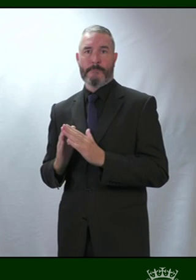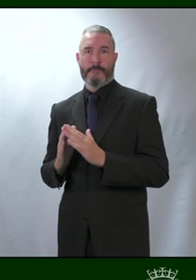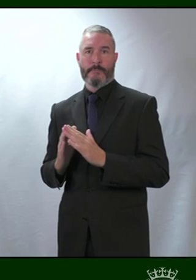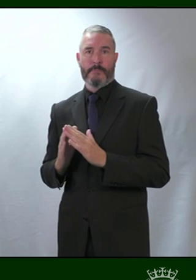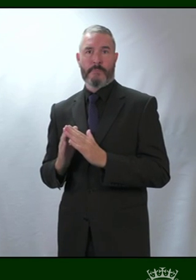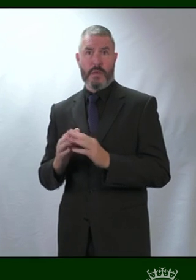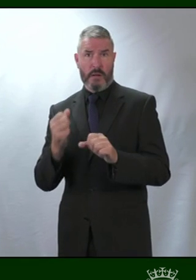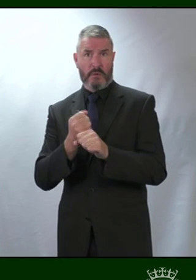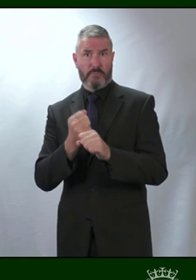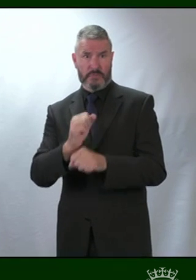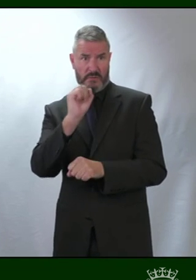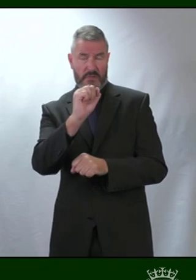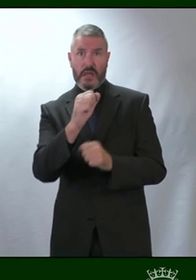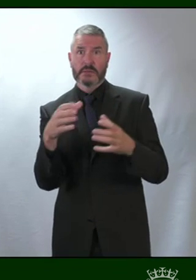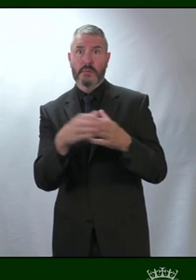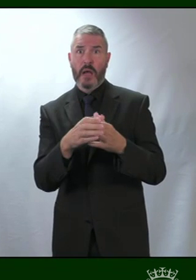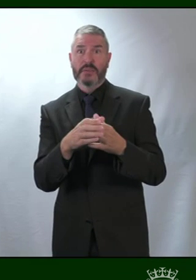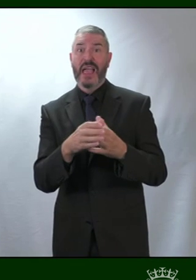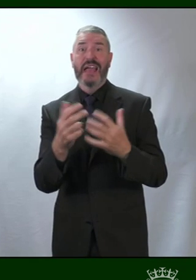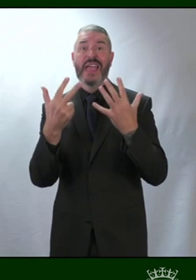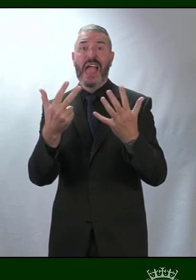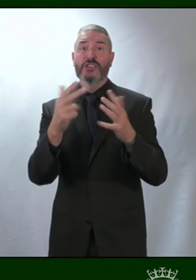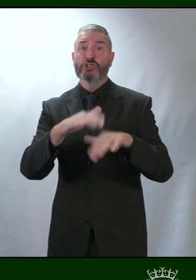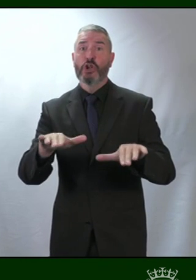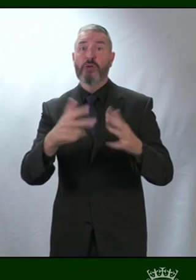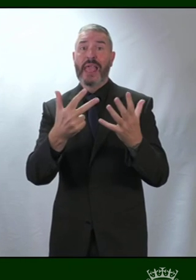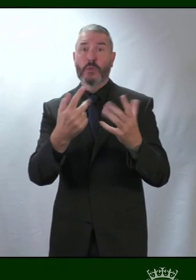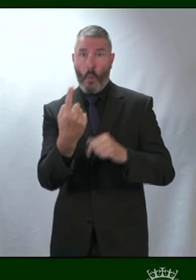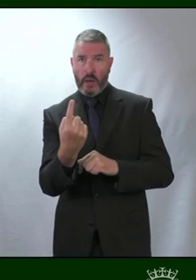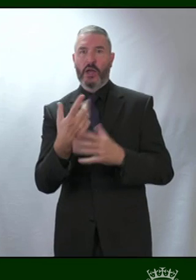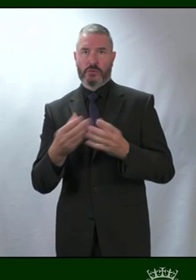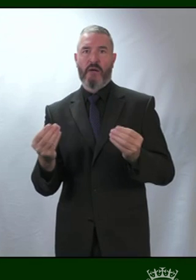The Government’s own Department has shown that one in eight children are off school this week.